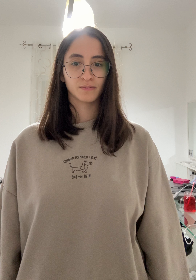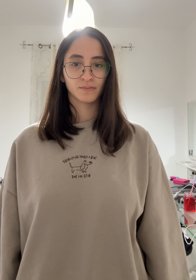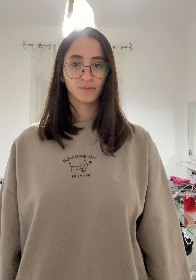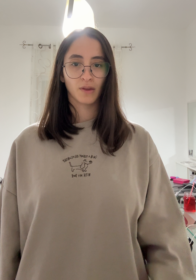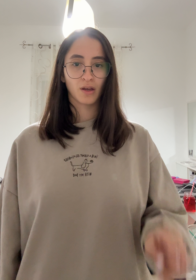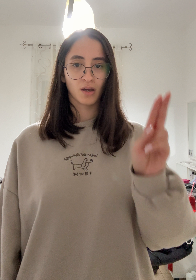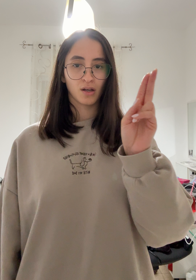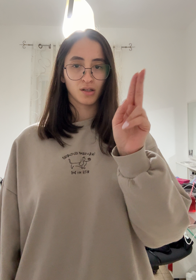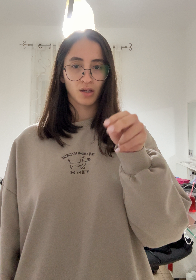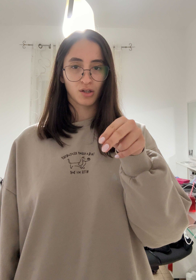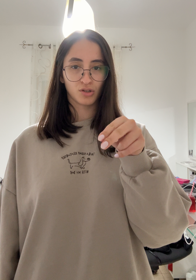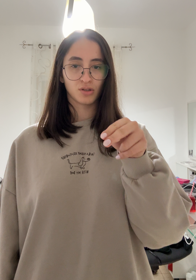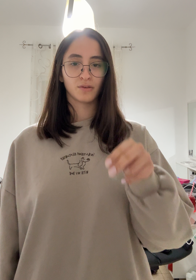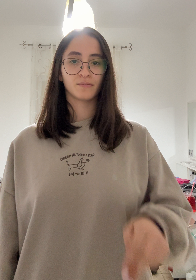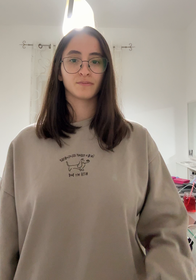יש